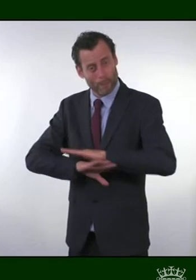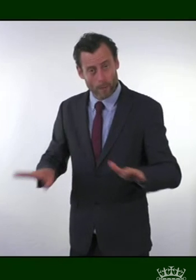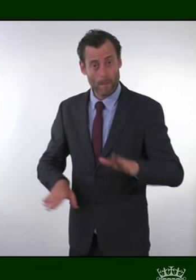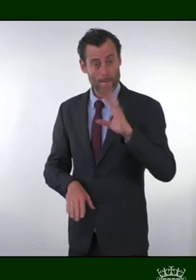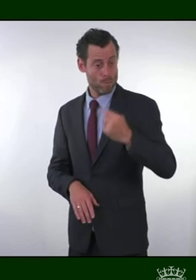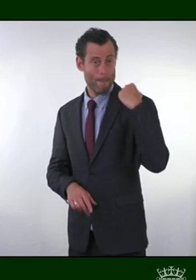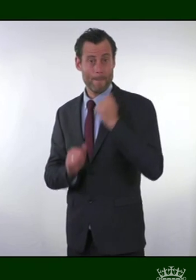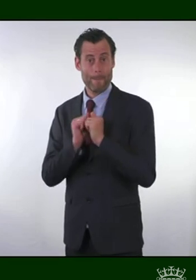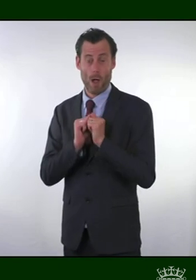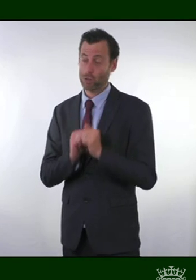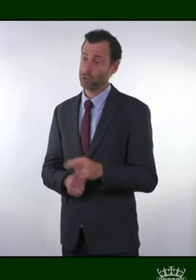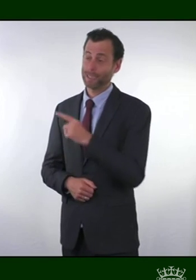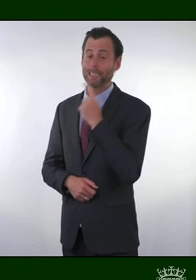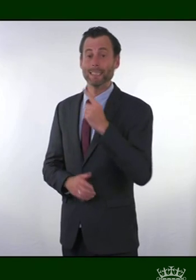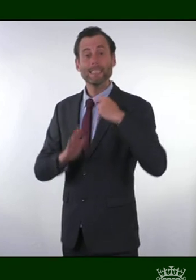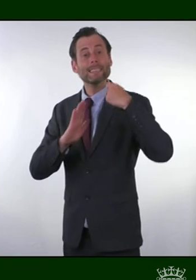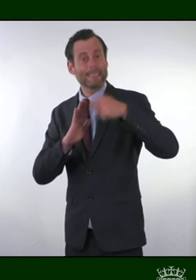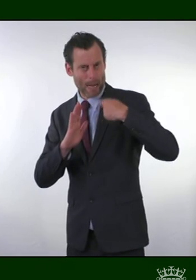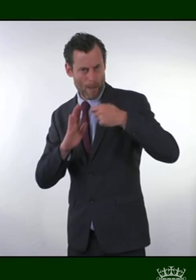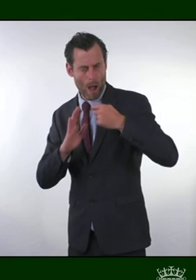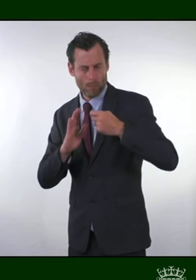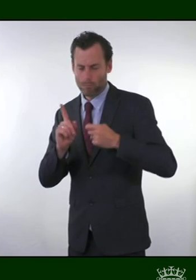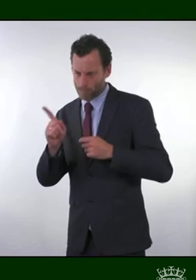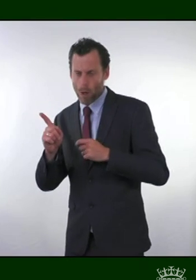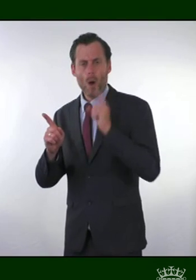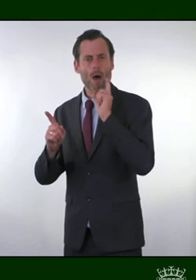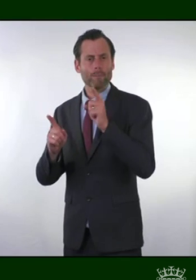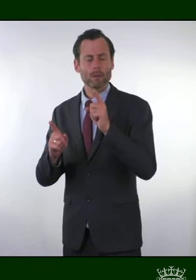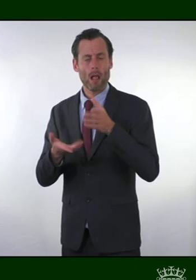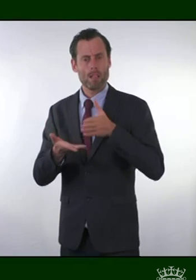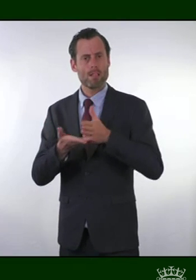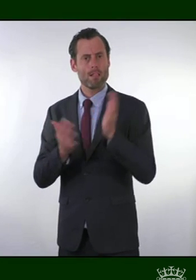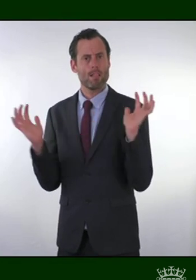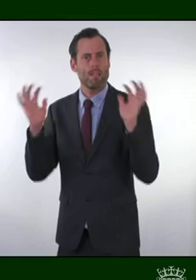He mentioned cinemas. Will live events also see a VAT reduction in their ticket sales?